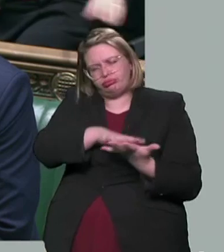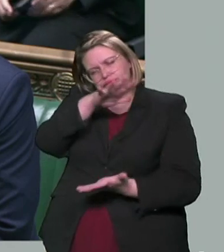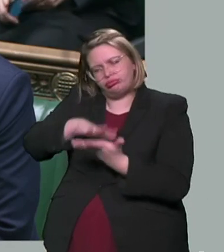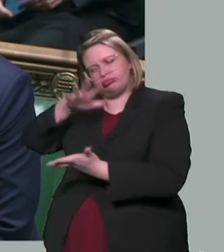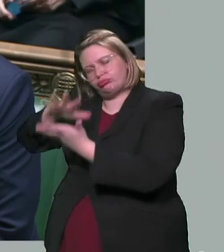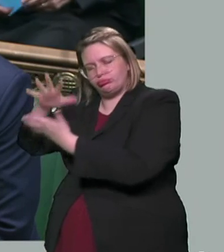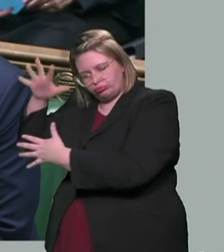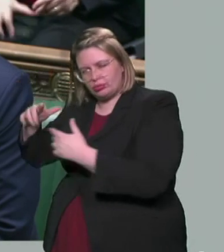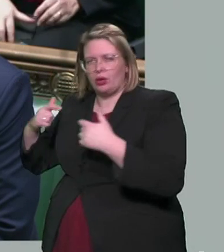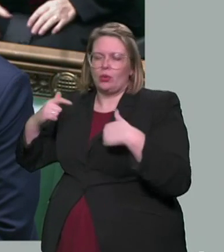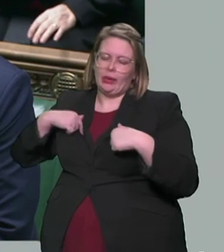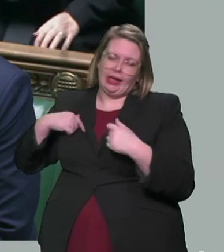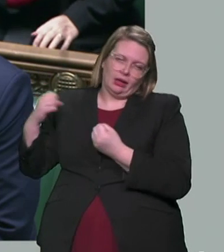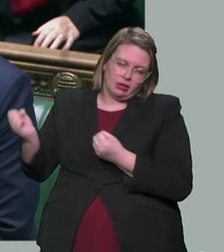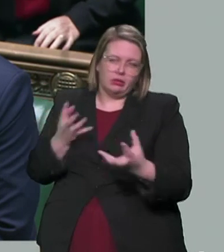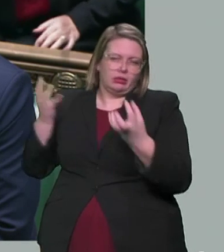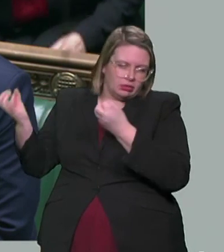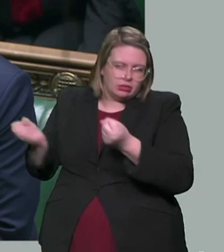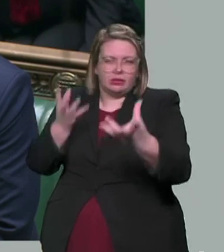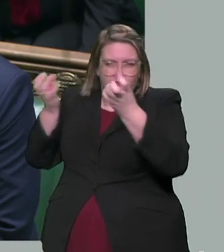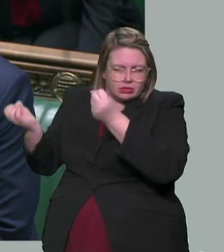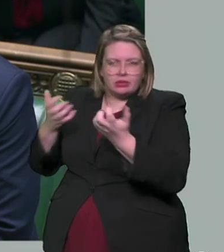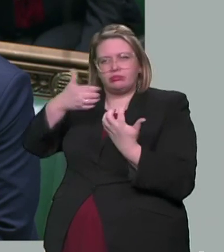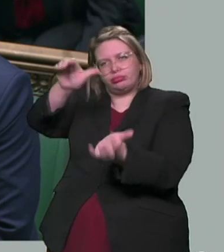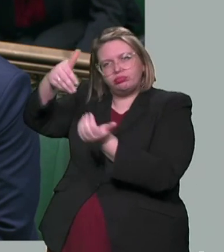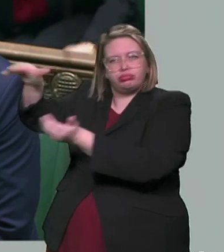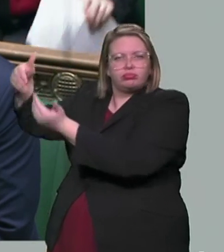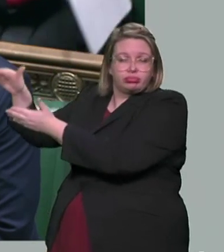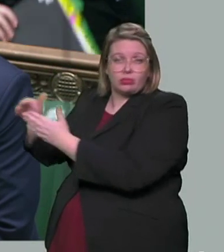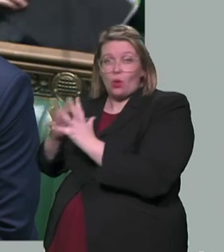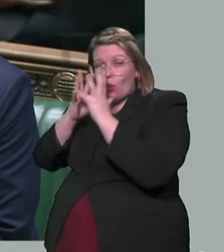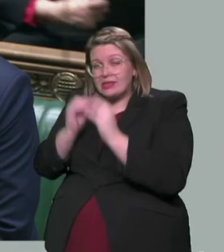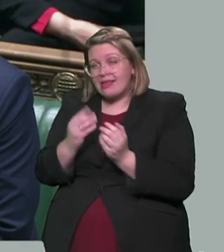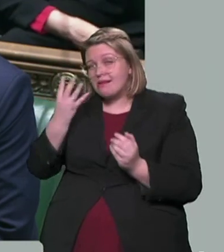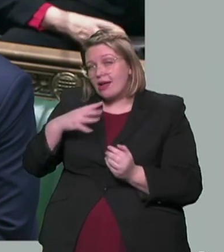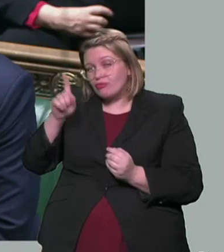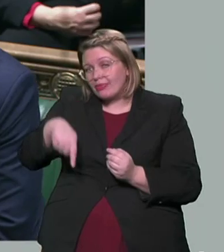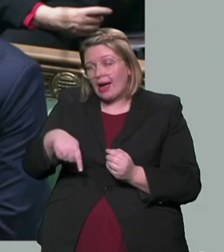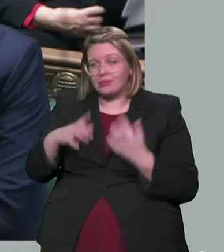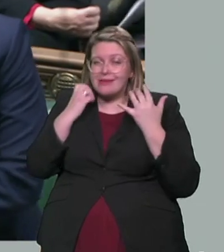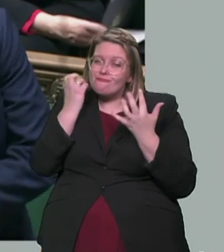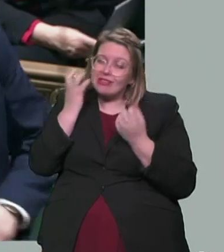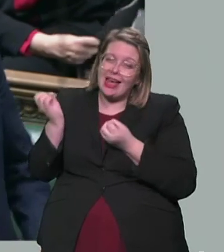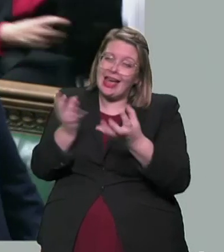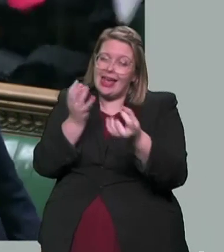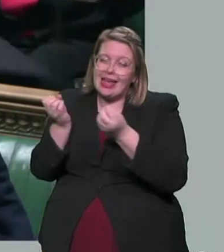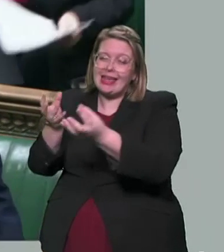We tripled the supplies, and deliveries went up to 900,000 a day.